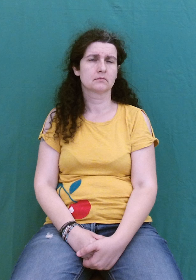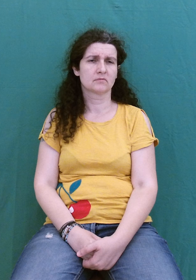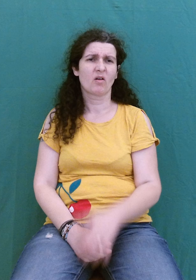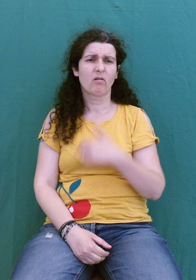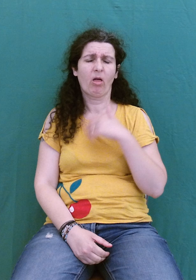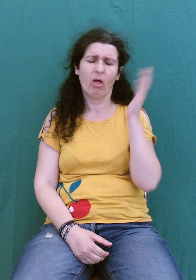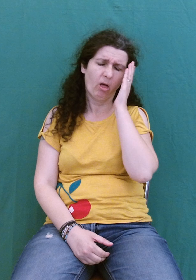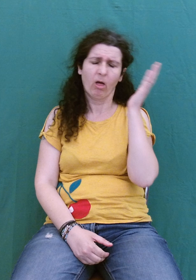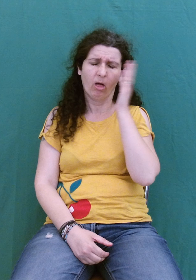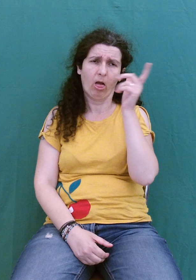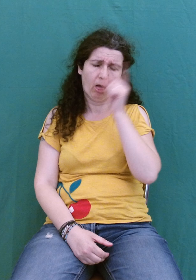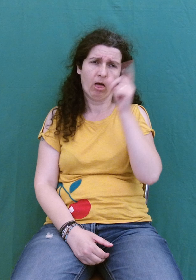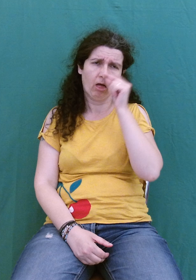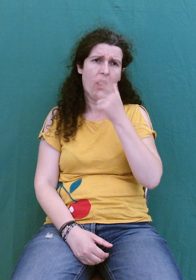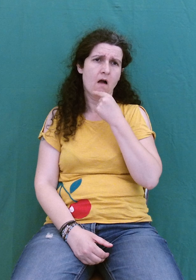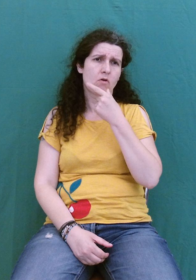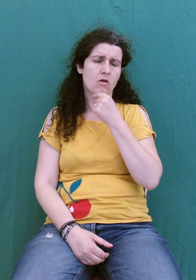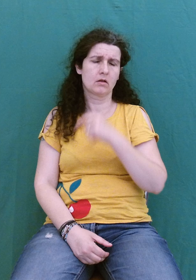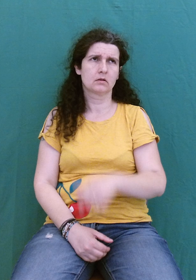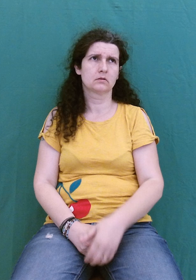ΕΓΩ ΚΟΙΜΑΜΑΙ-ΚΟΙΜΑΜΑΙ ΕΥΚΟΛΑ?